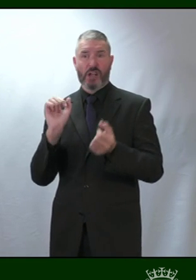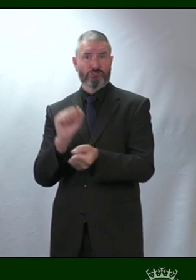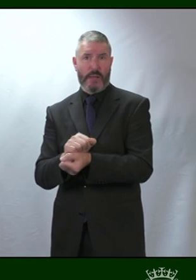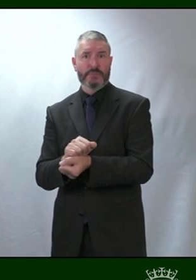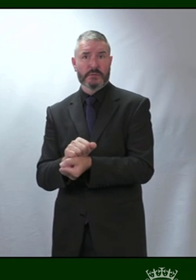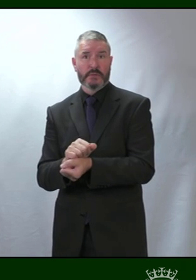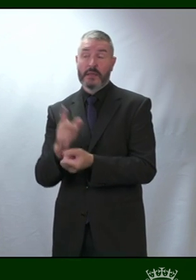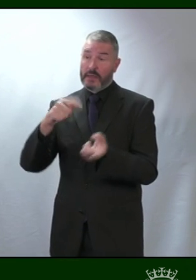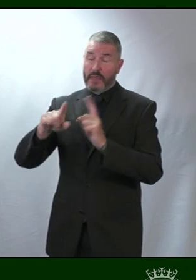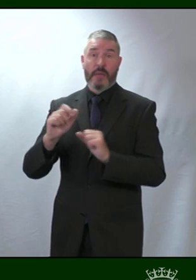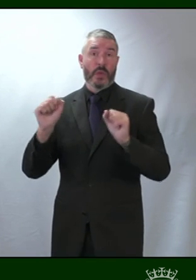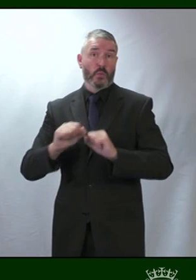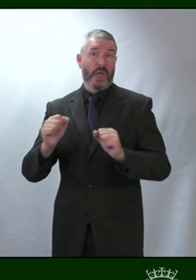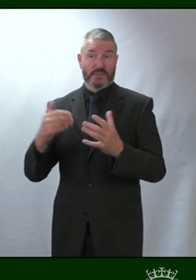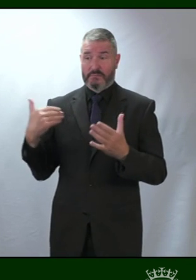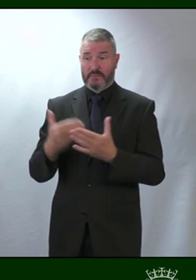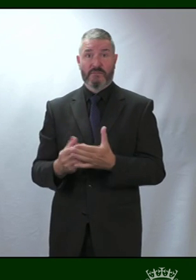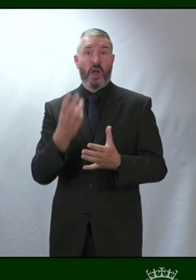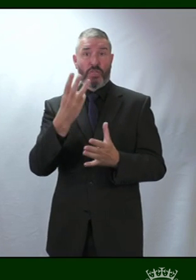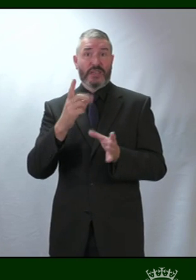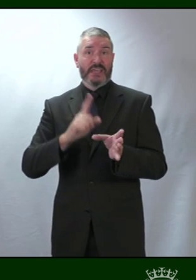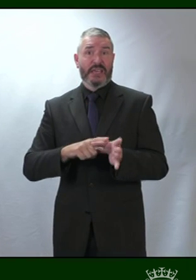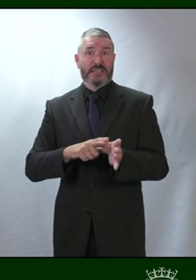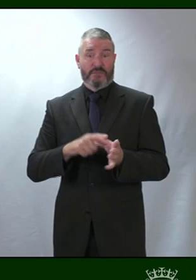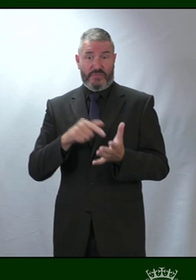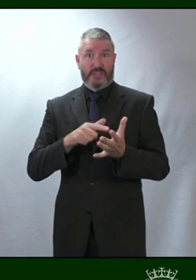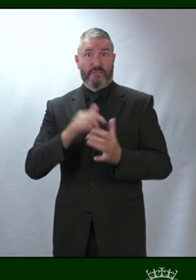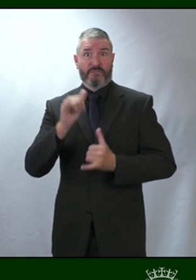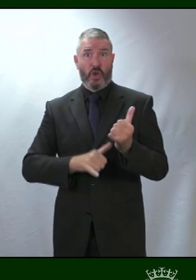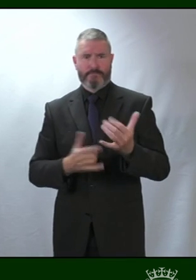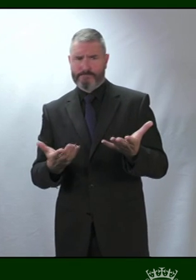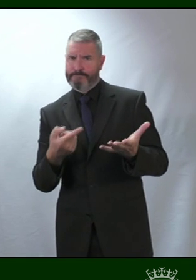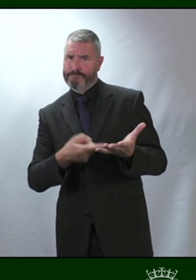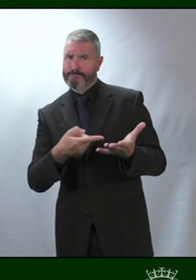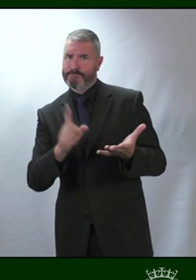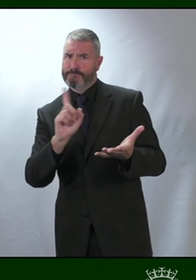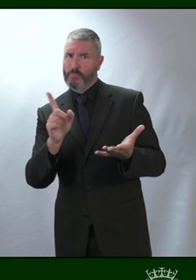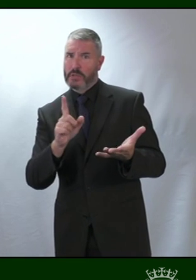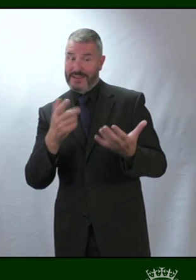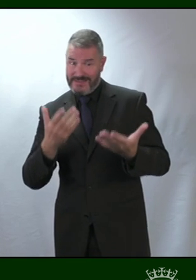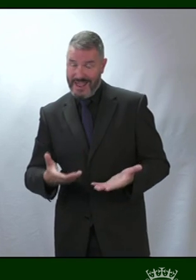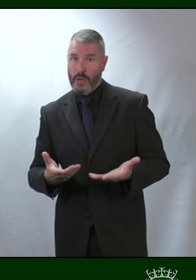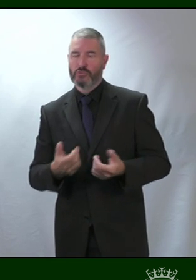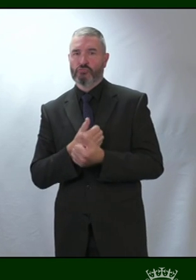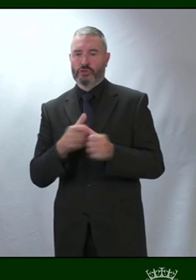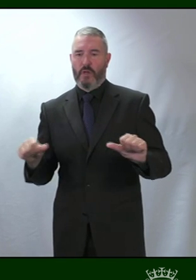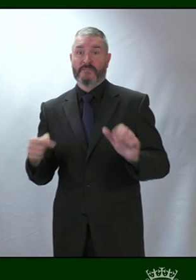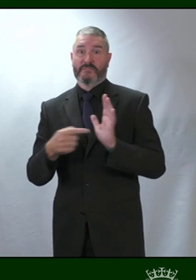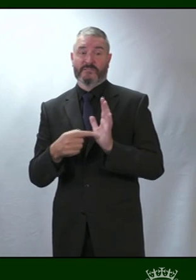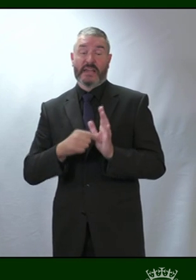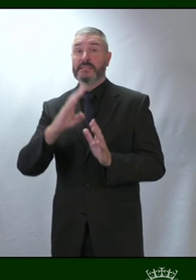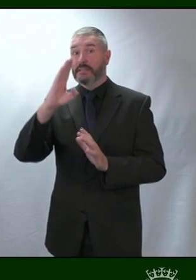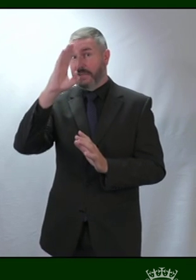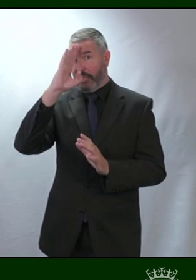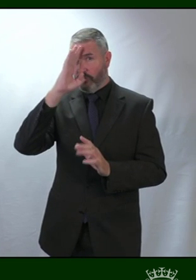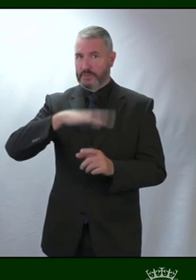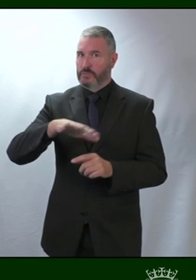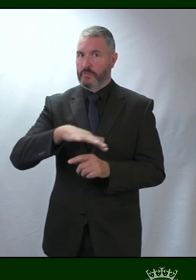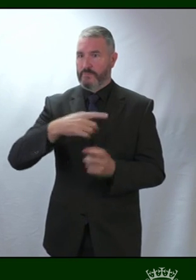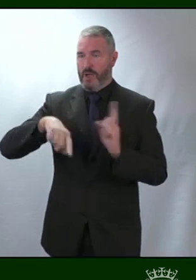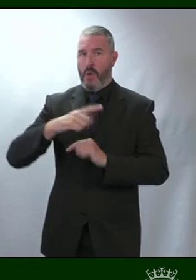They have been waiting three years already, so can the Prime Minister tell me what steps he is taking now to resolve this really dangerous situation?